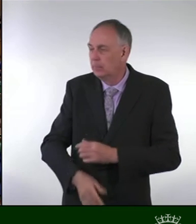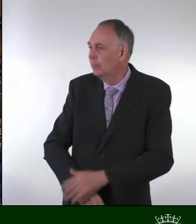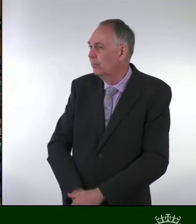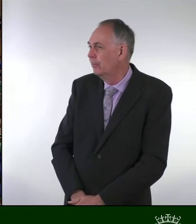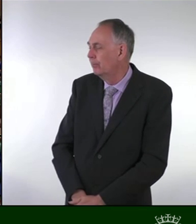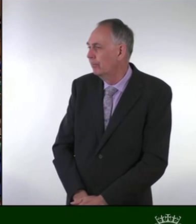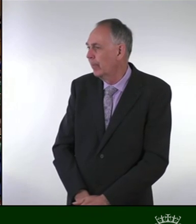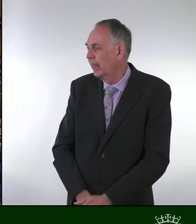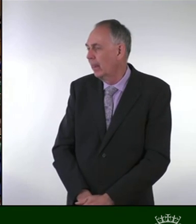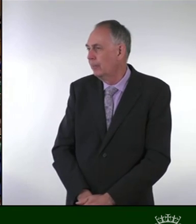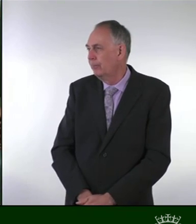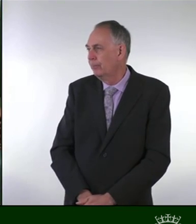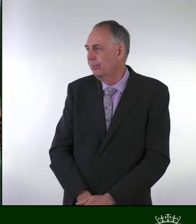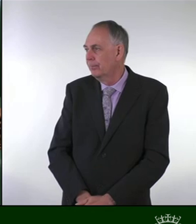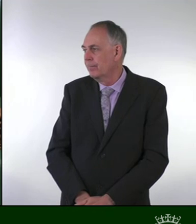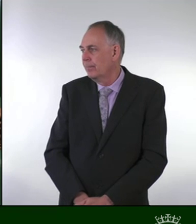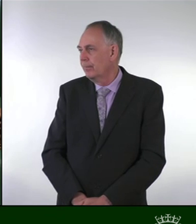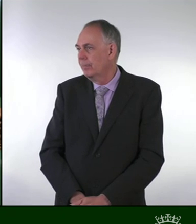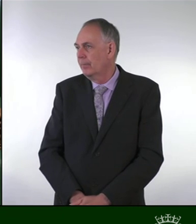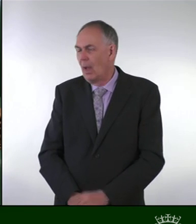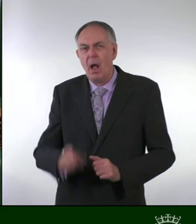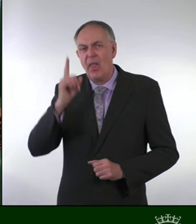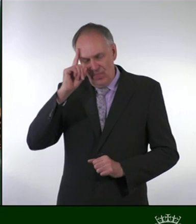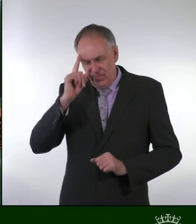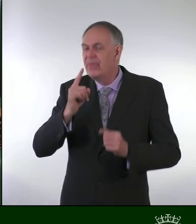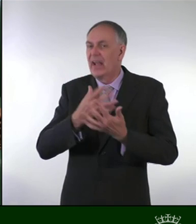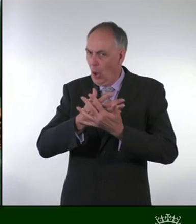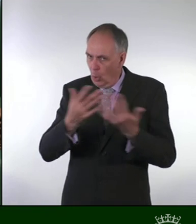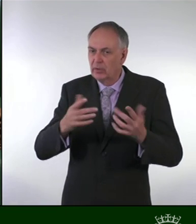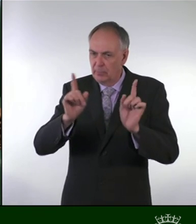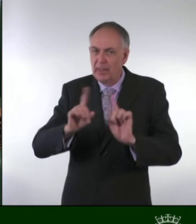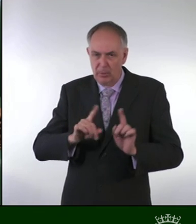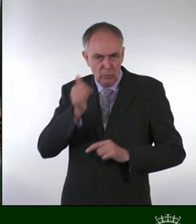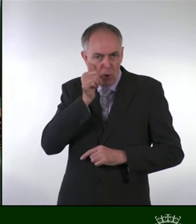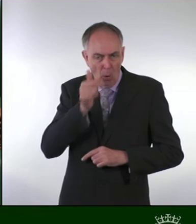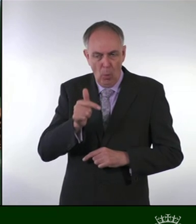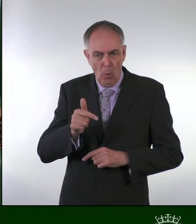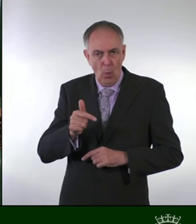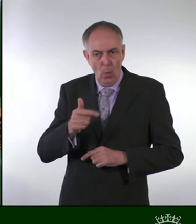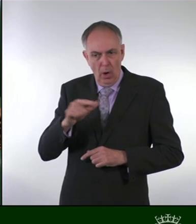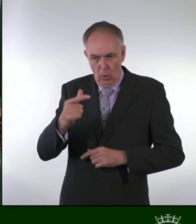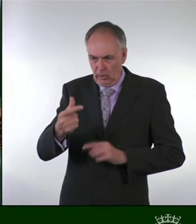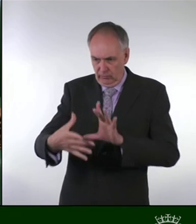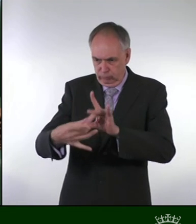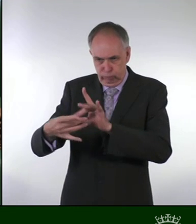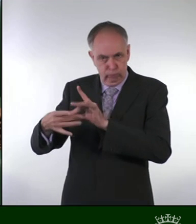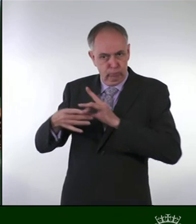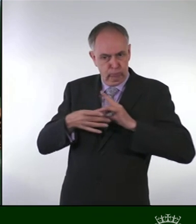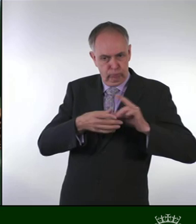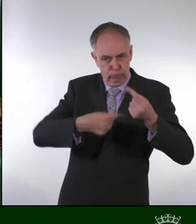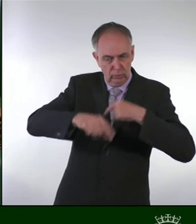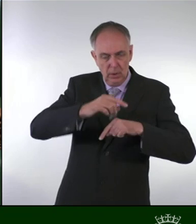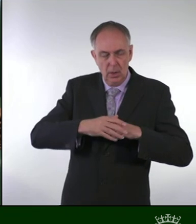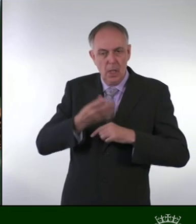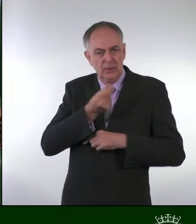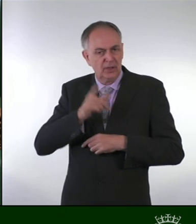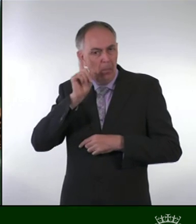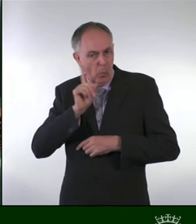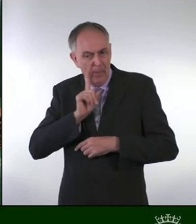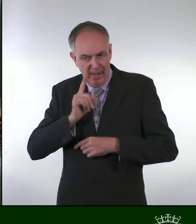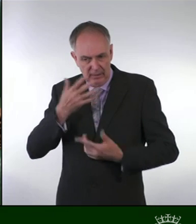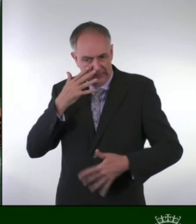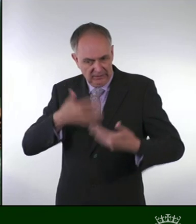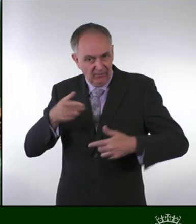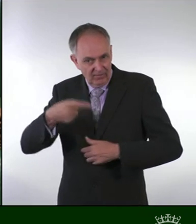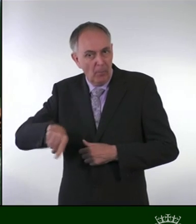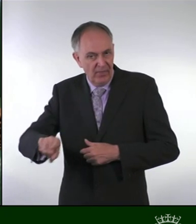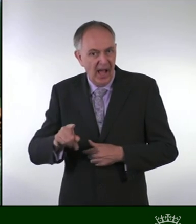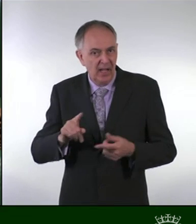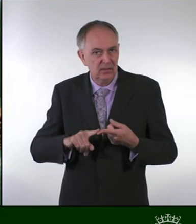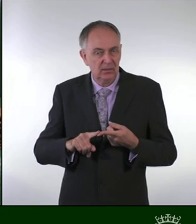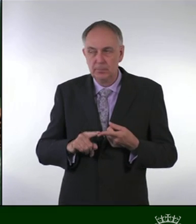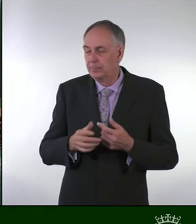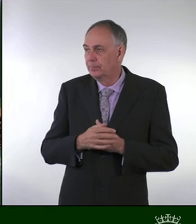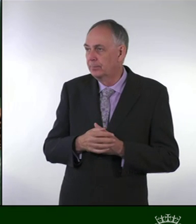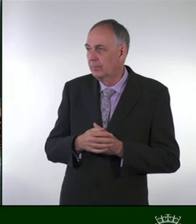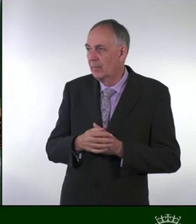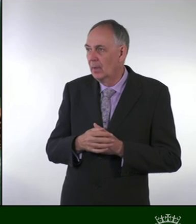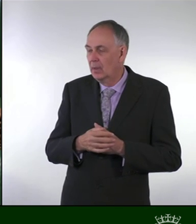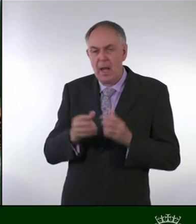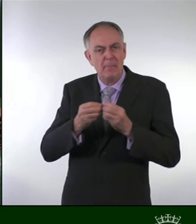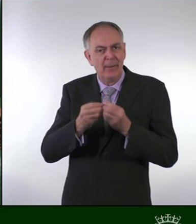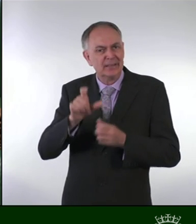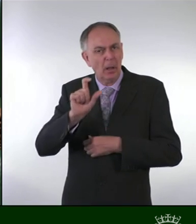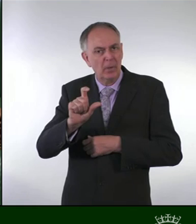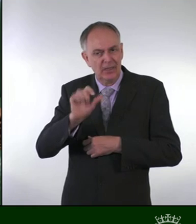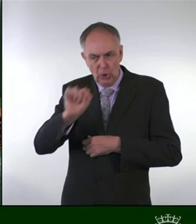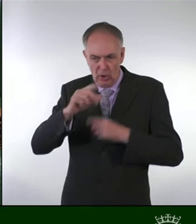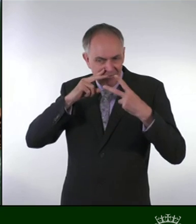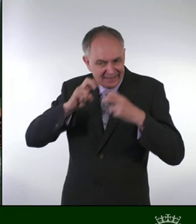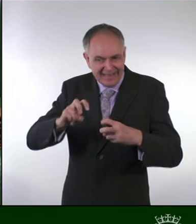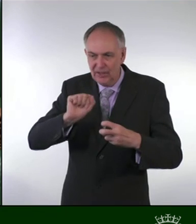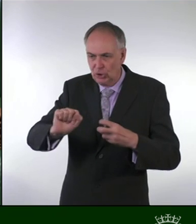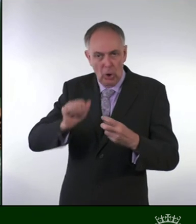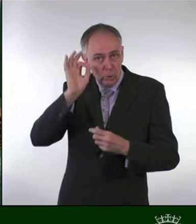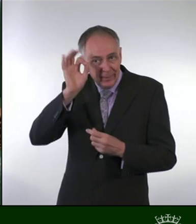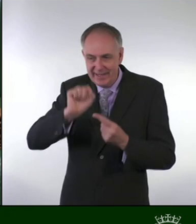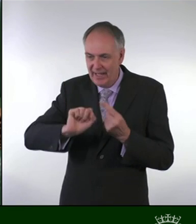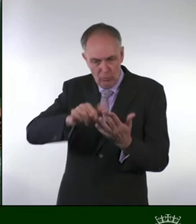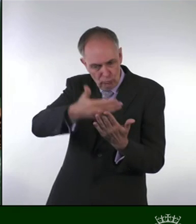I am sure that I speak for many Members in this House when I say that I have had direct representations as a constituency MP from women who have suffered from exactly the conditions identified by Baroness Cumberlege and her committee.